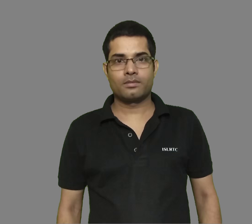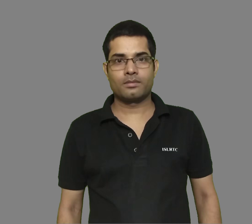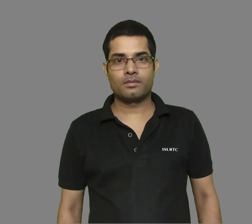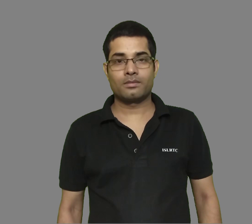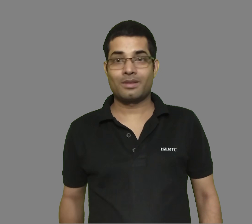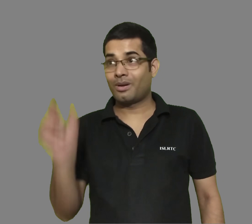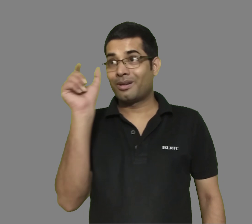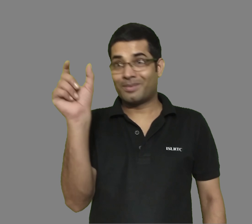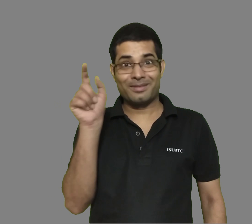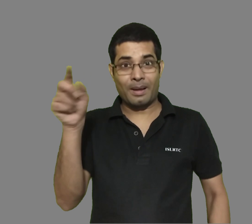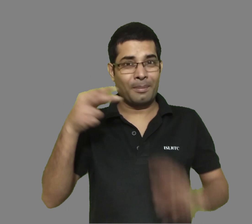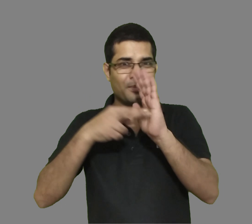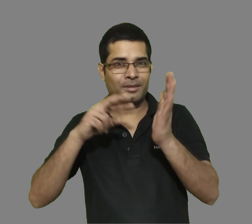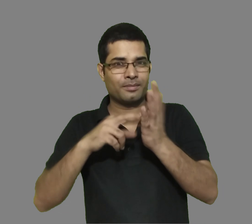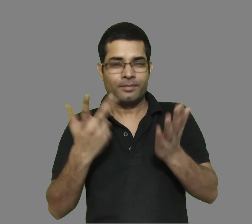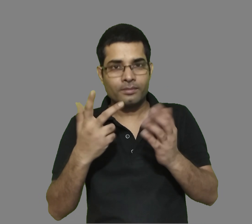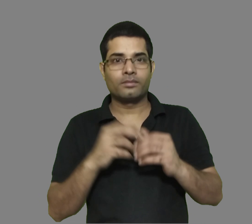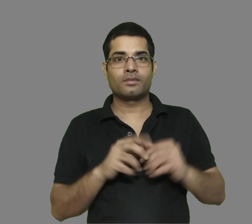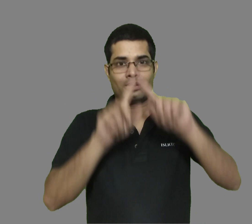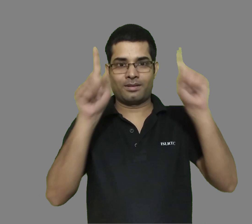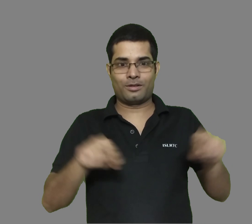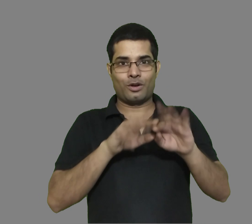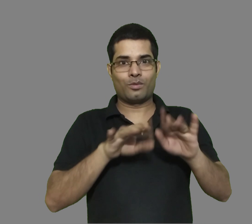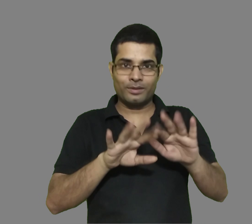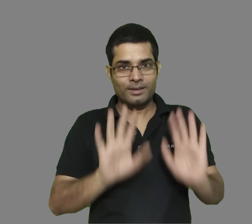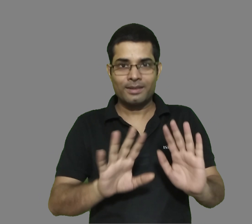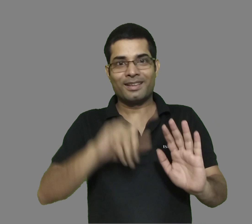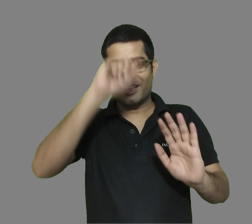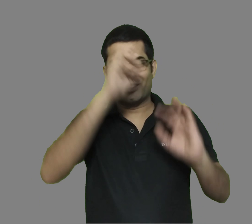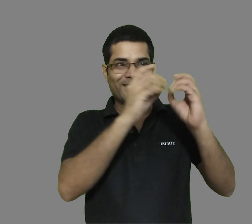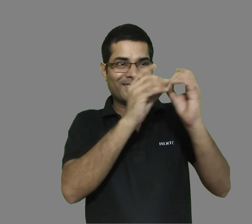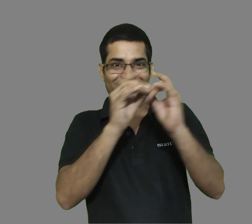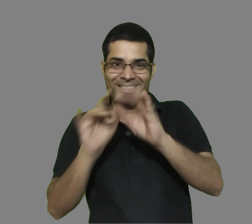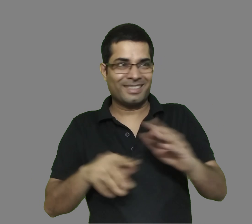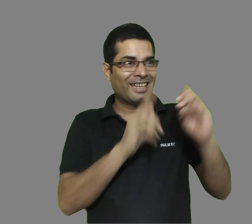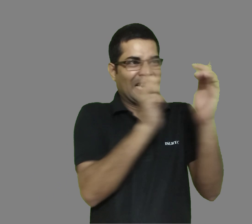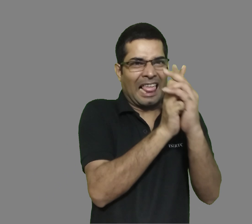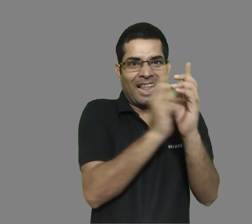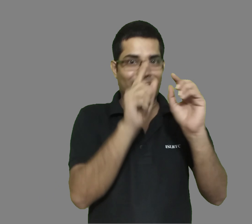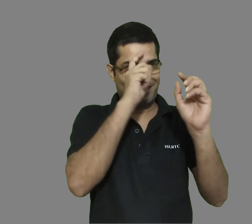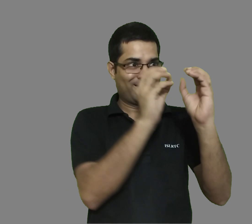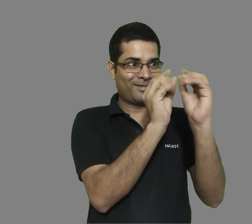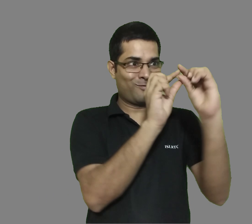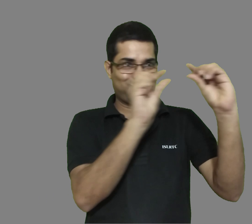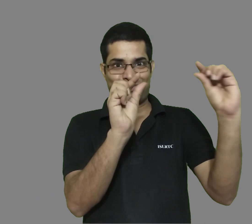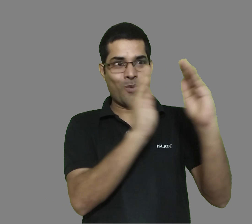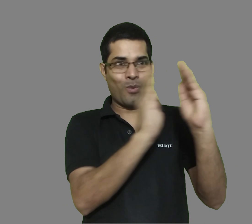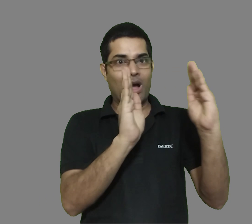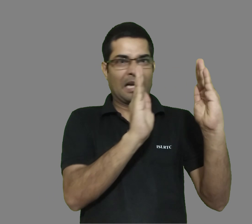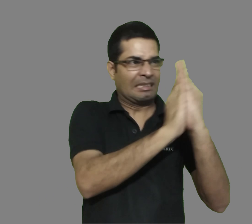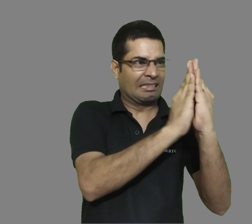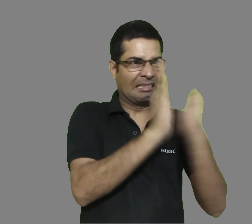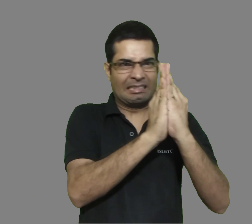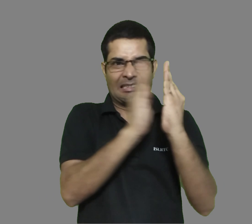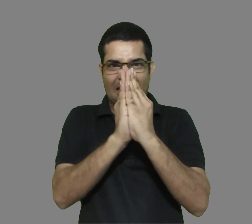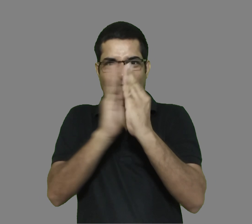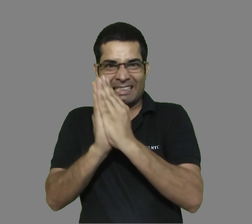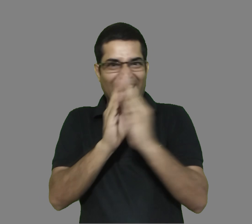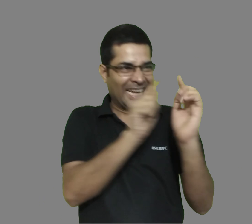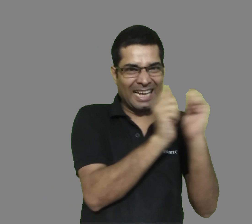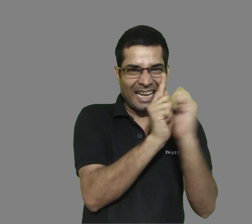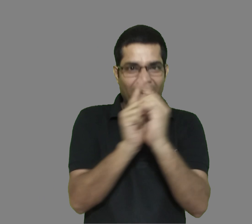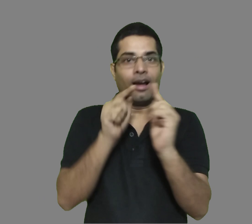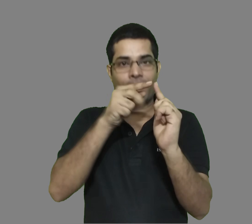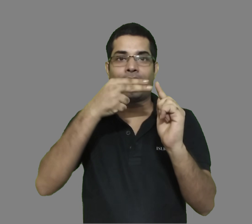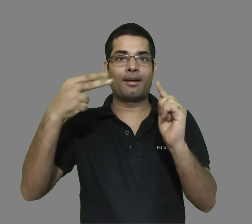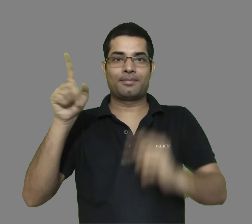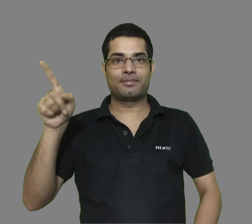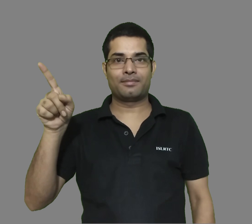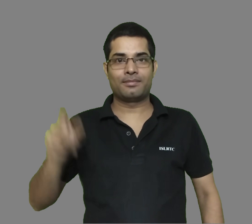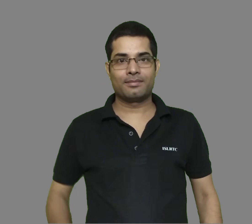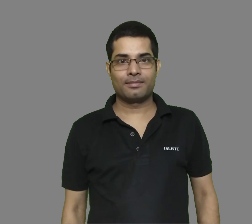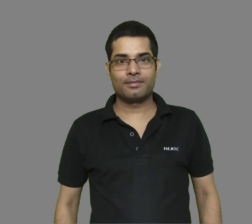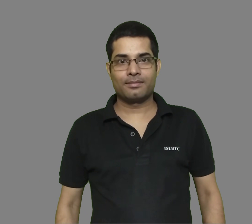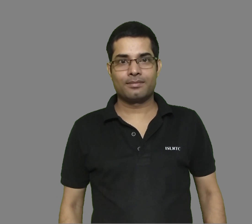Tight Tracking